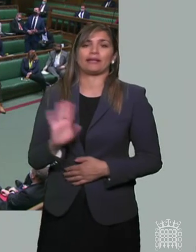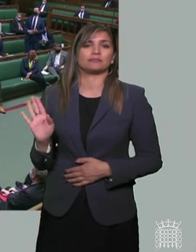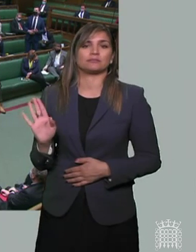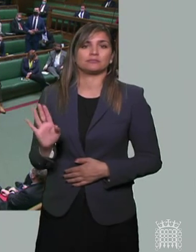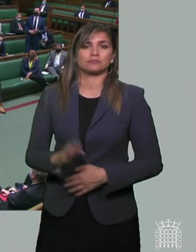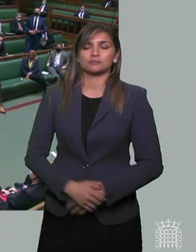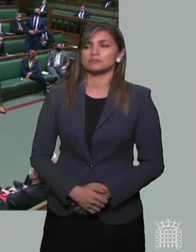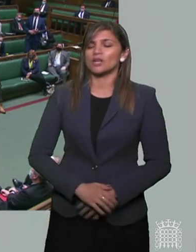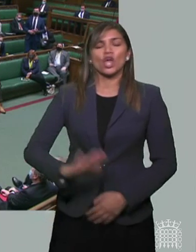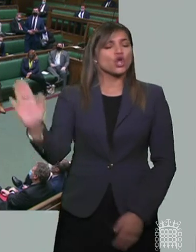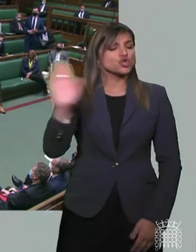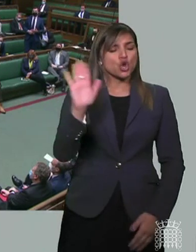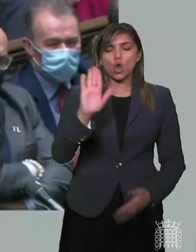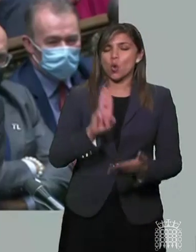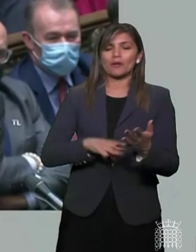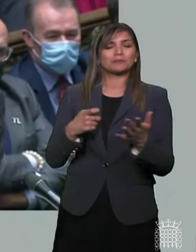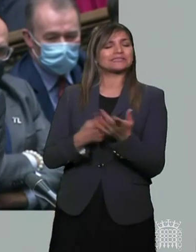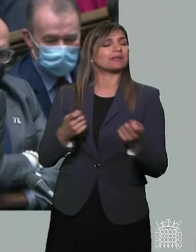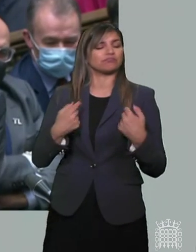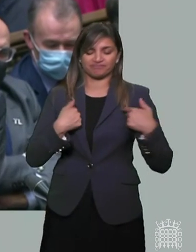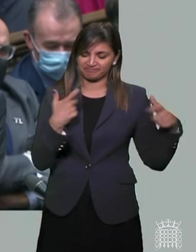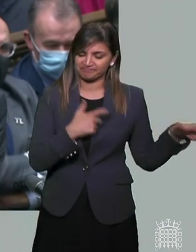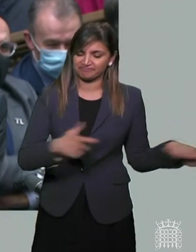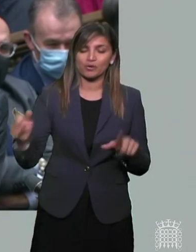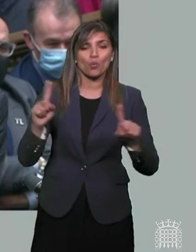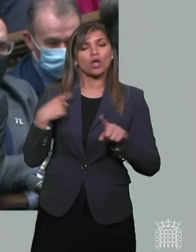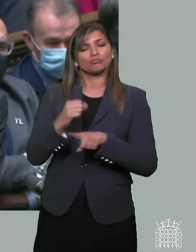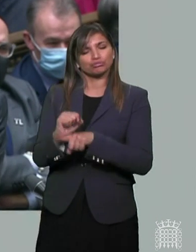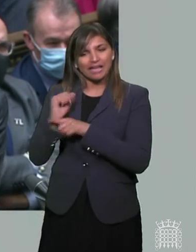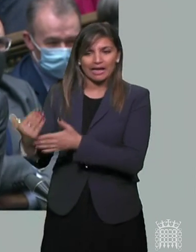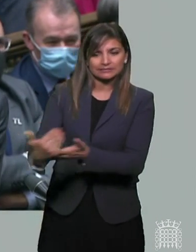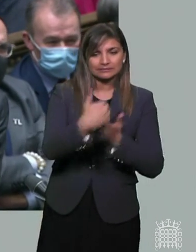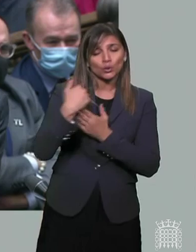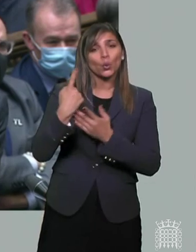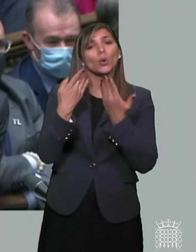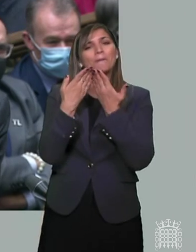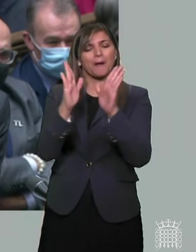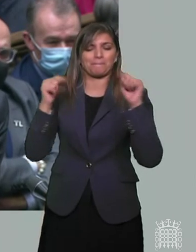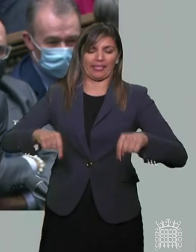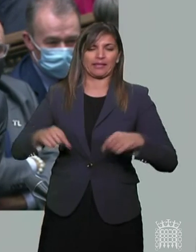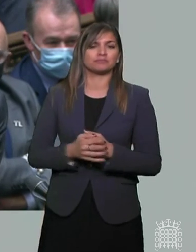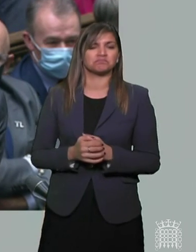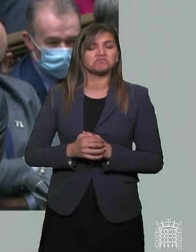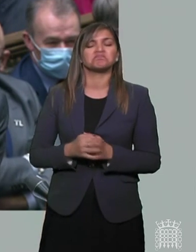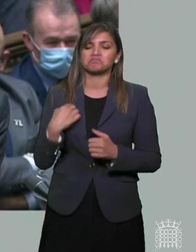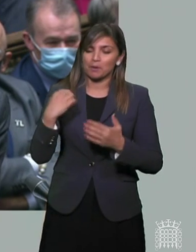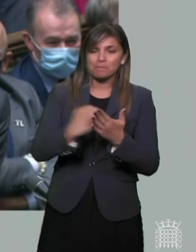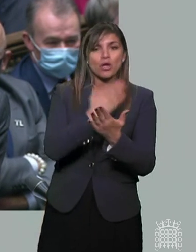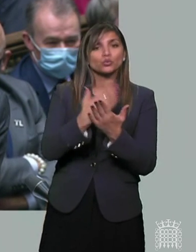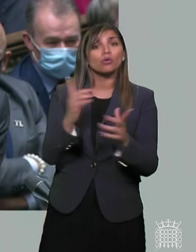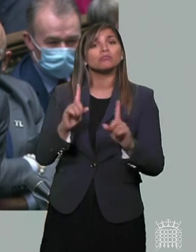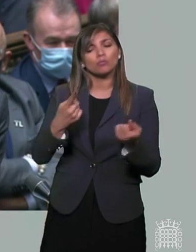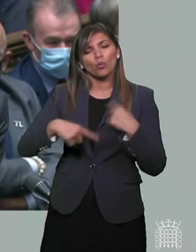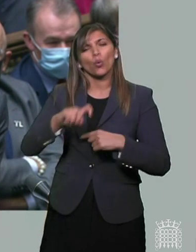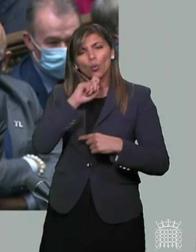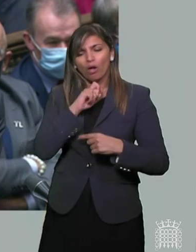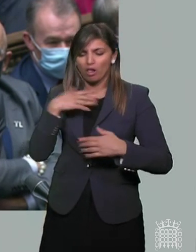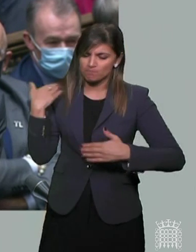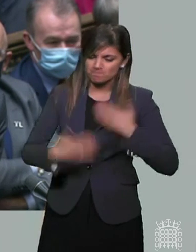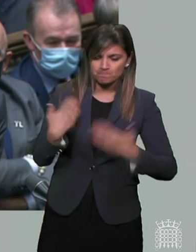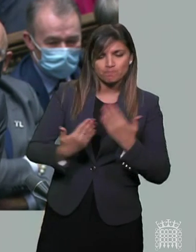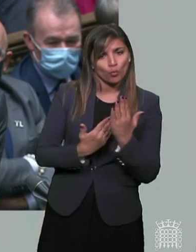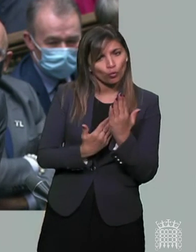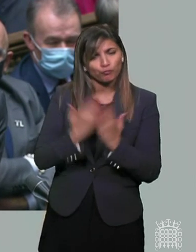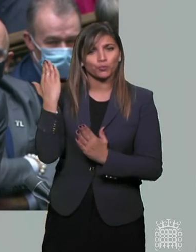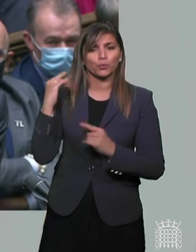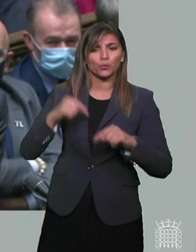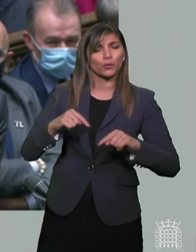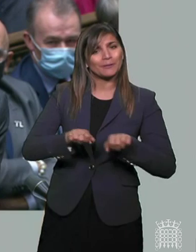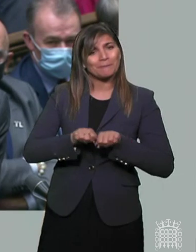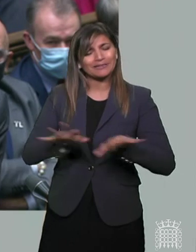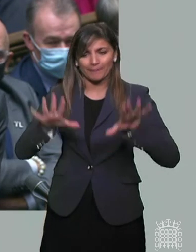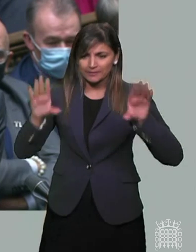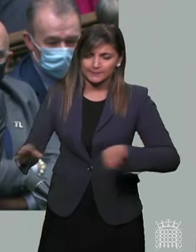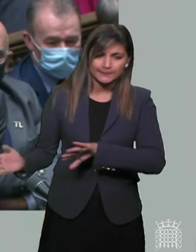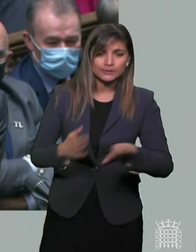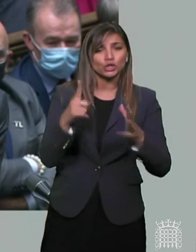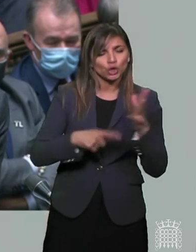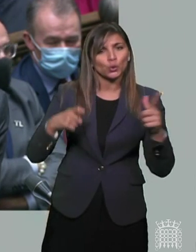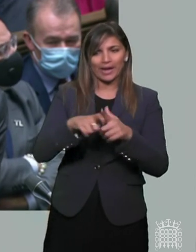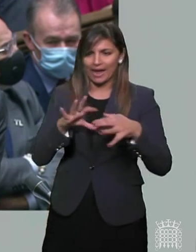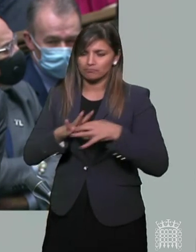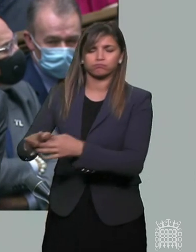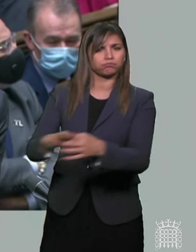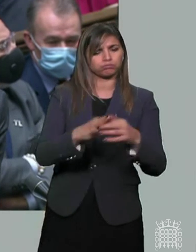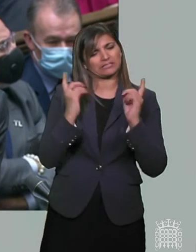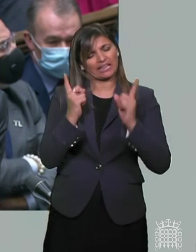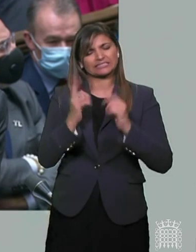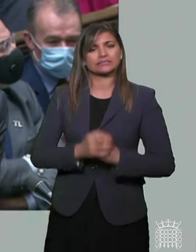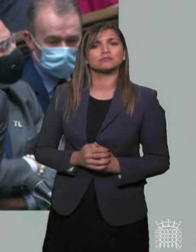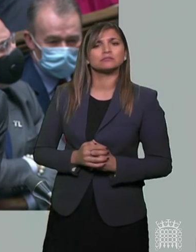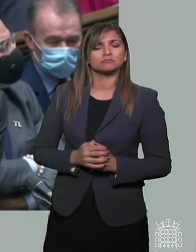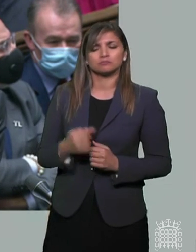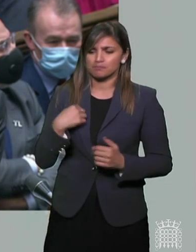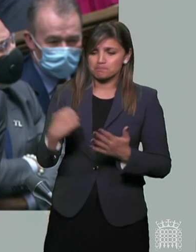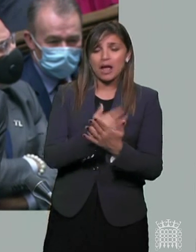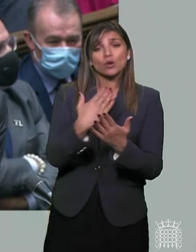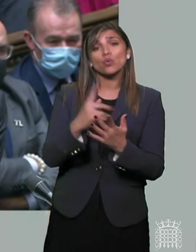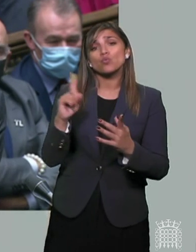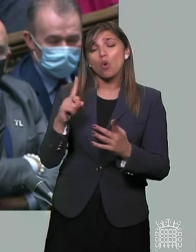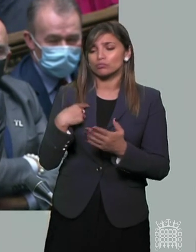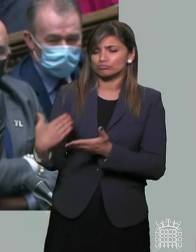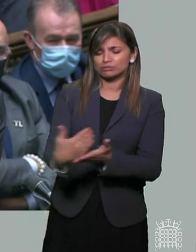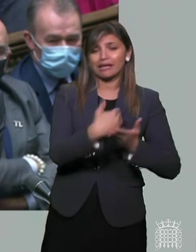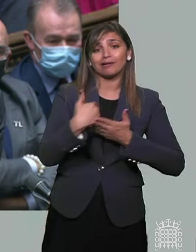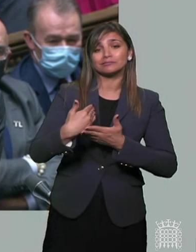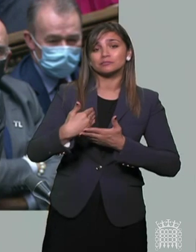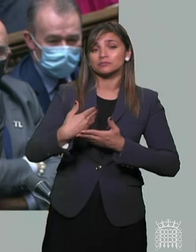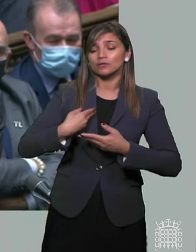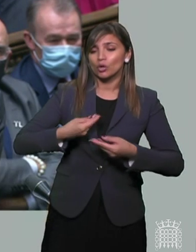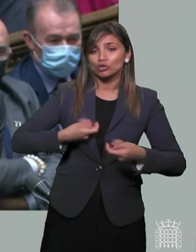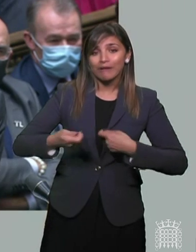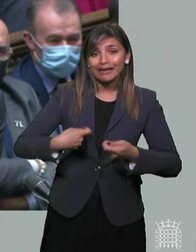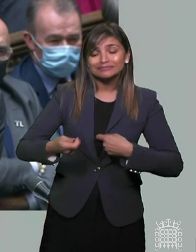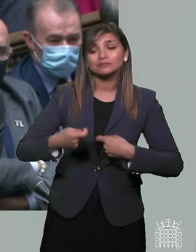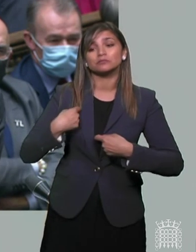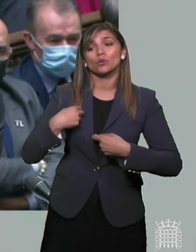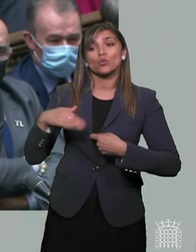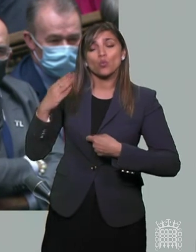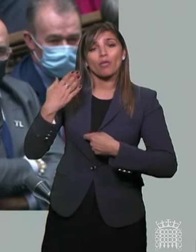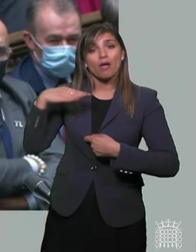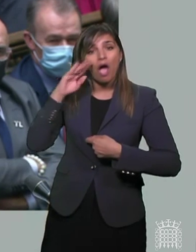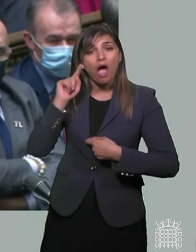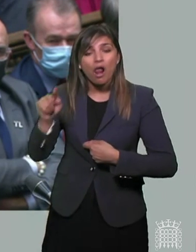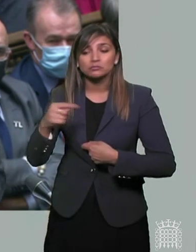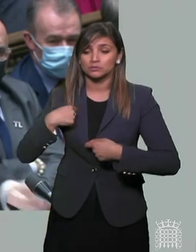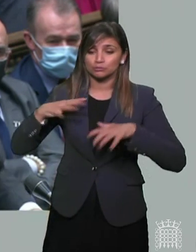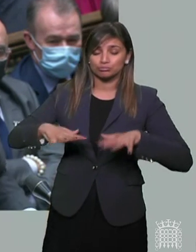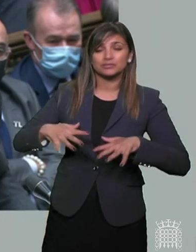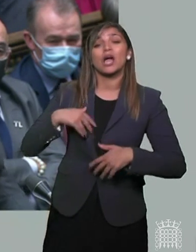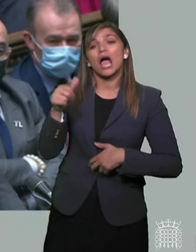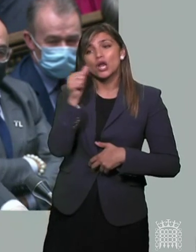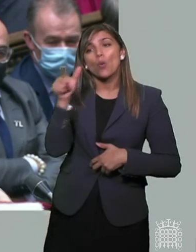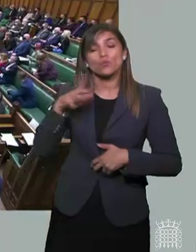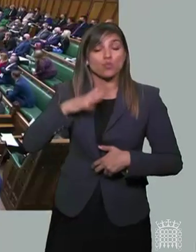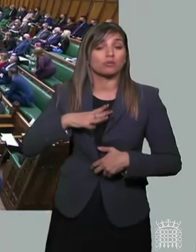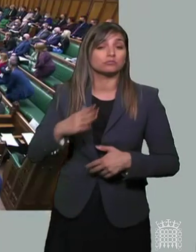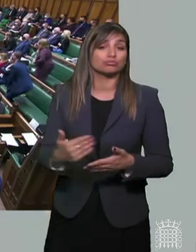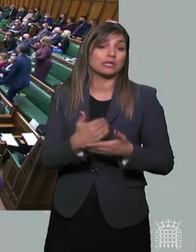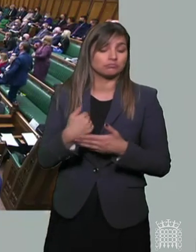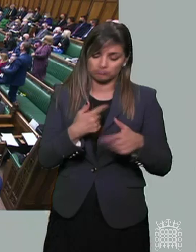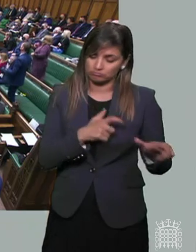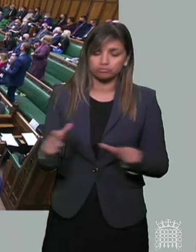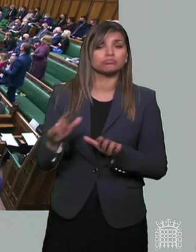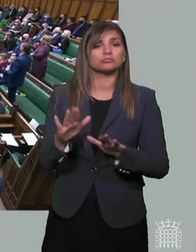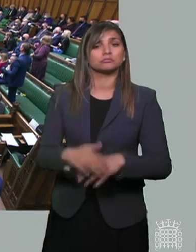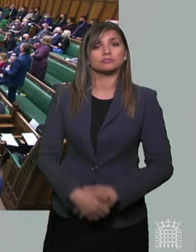No, Mr Speaker, I am going to get on with protecting the public of this country, making sure that we get through this pandemic together as one United Kingdom, and making sure that we protect trade between Great Britain and Northern Ireland in the way that I know the honourable Gentleman would want it protected.